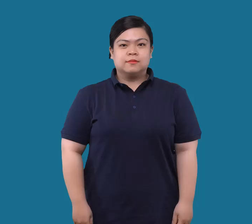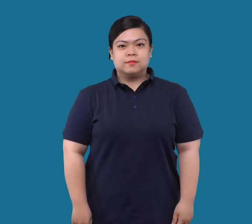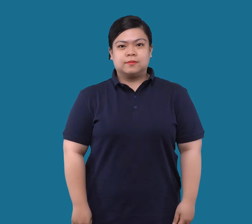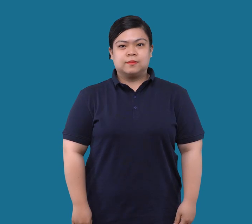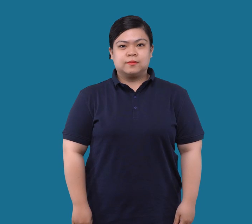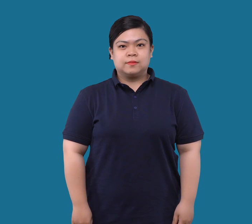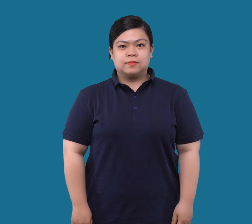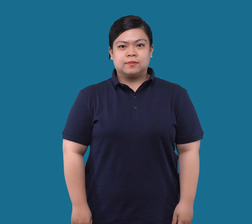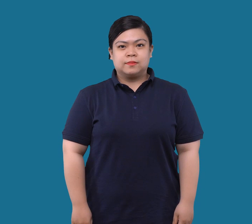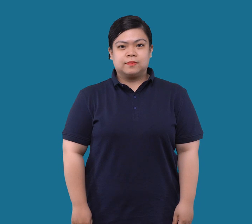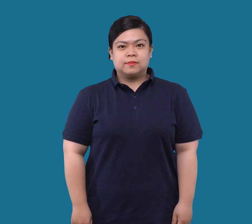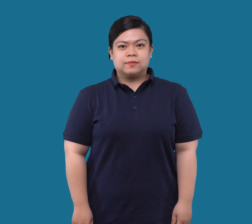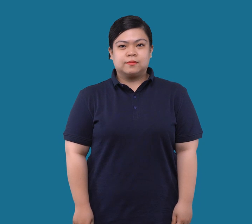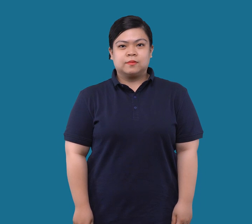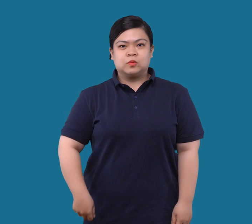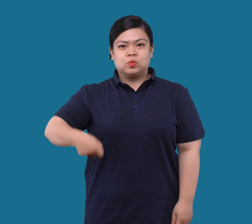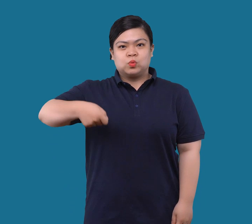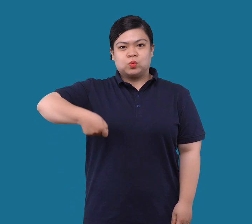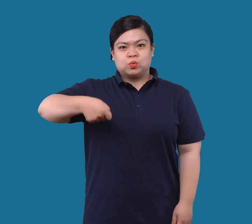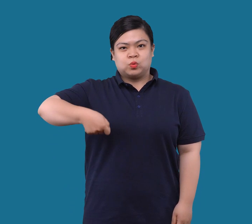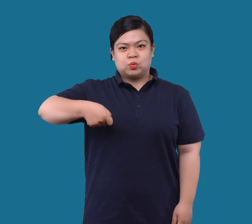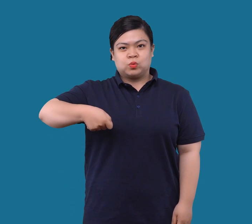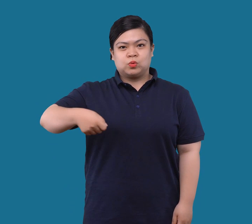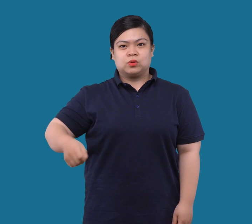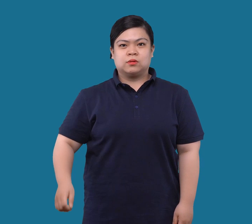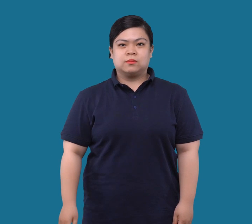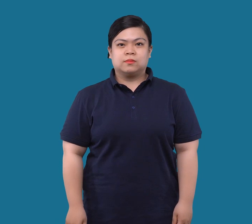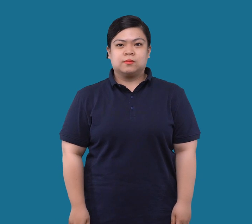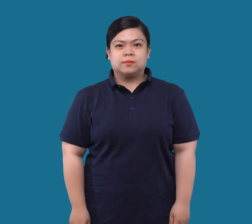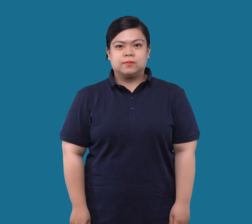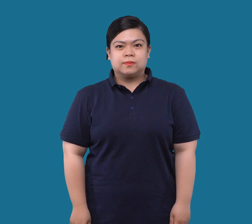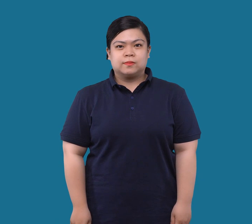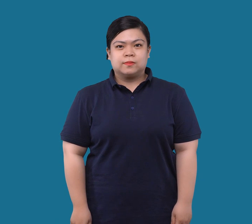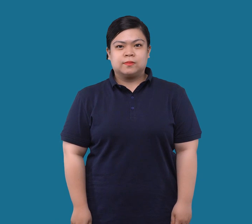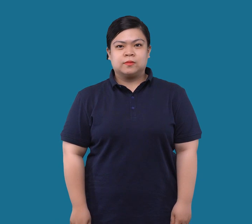cái túi